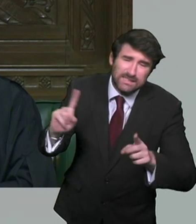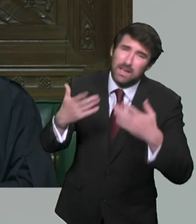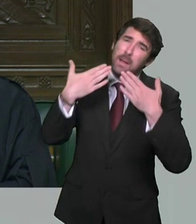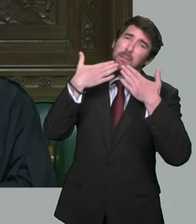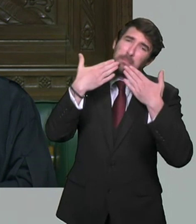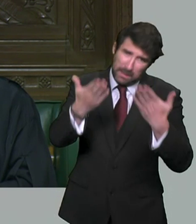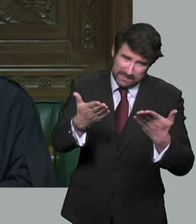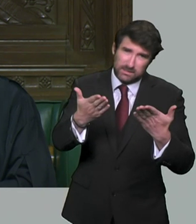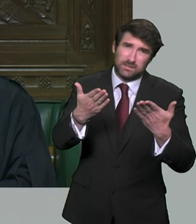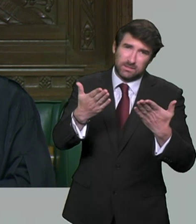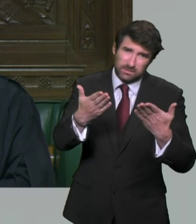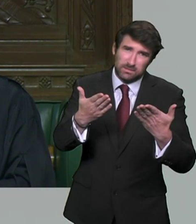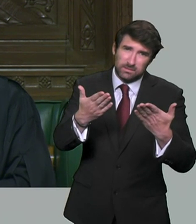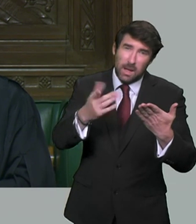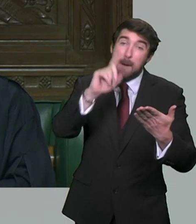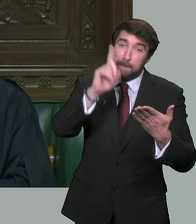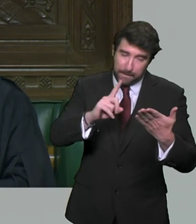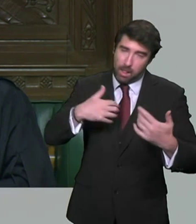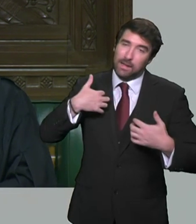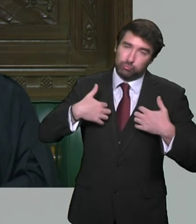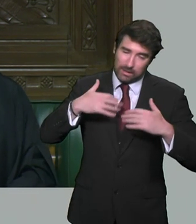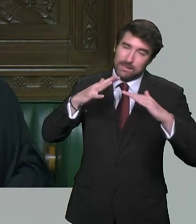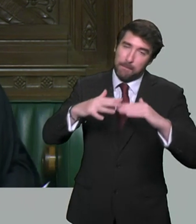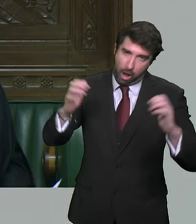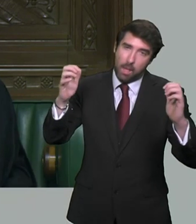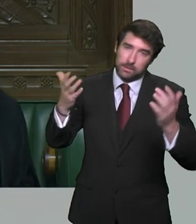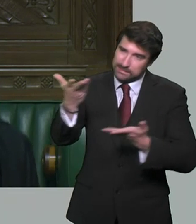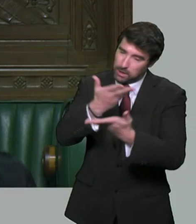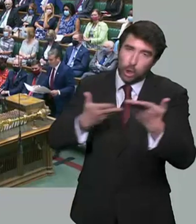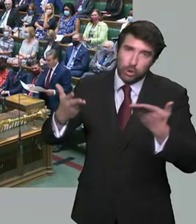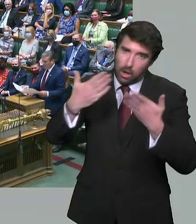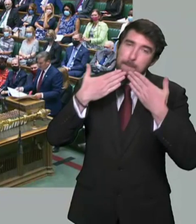Please, our constituents are interested. I want to hear, and they will want to hear.